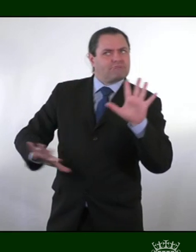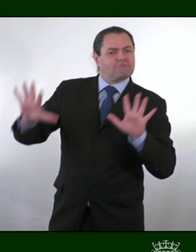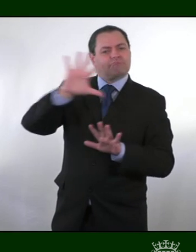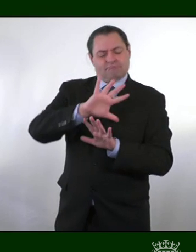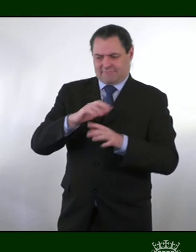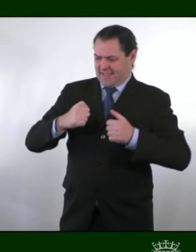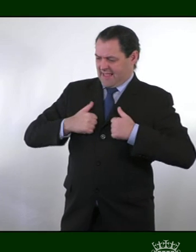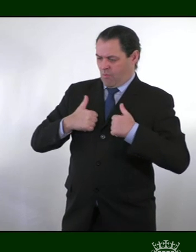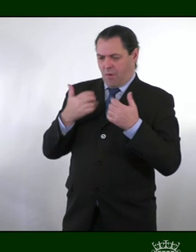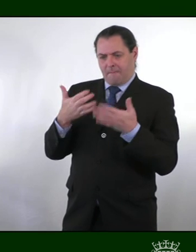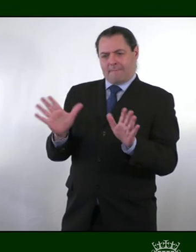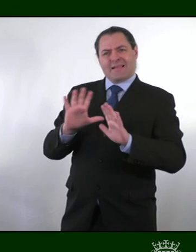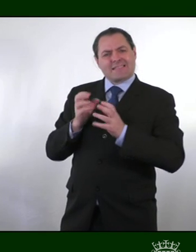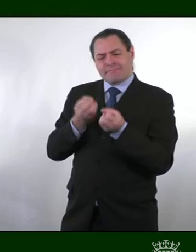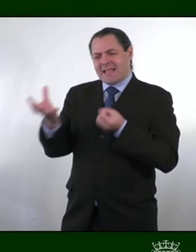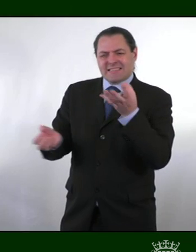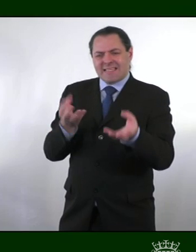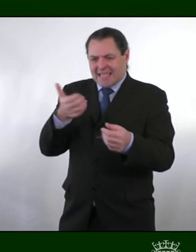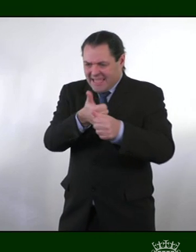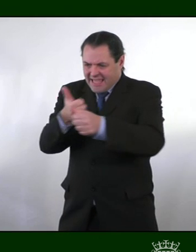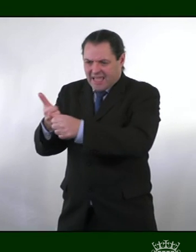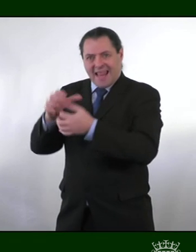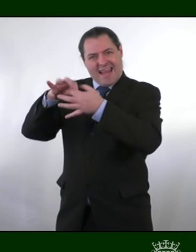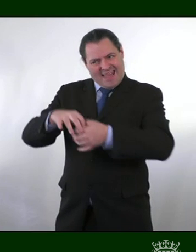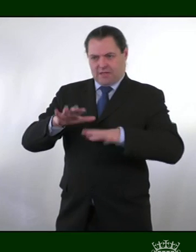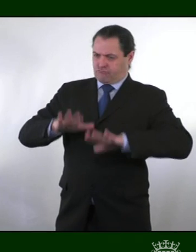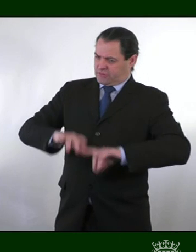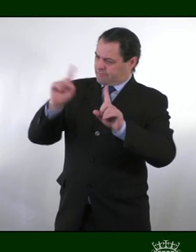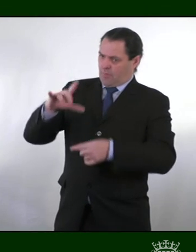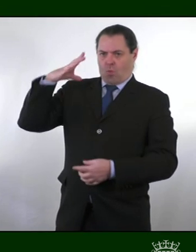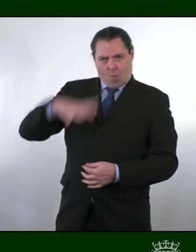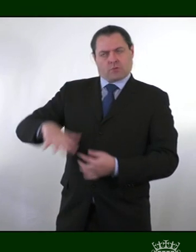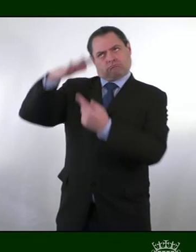Our public spending plans deliver on the priorities of the British people.